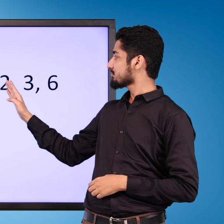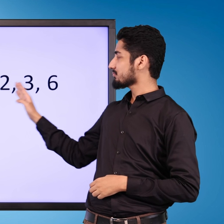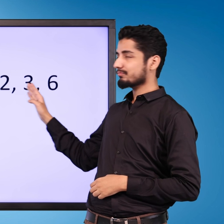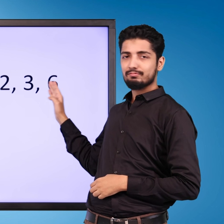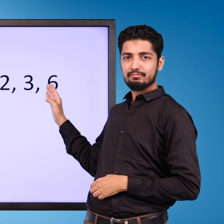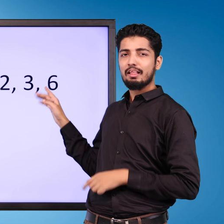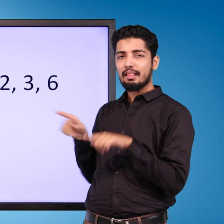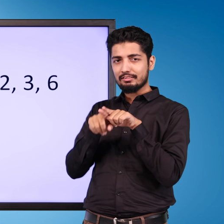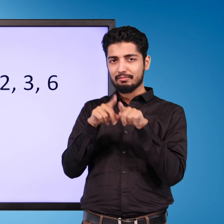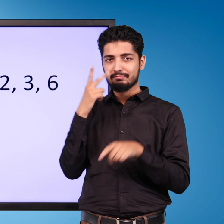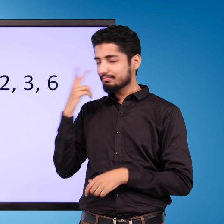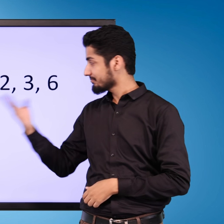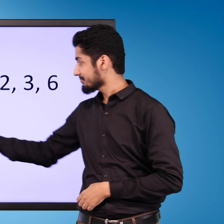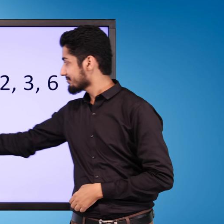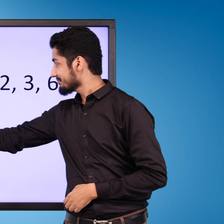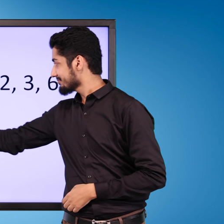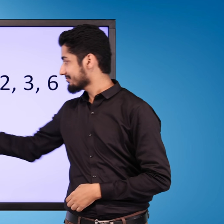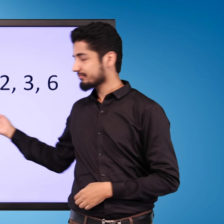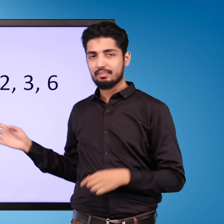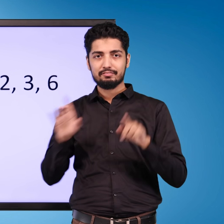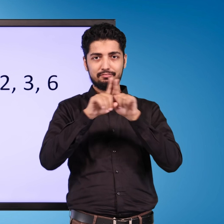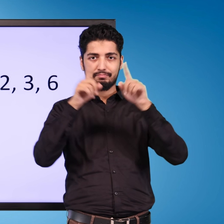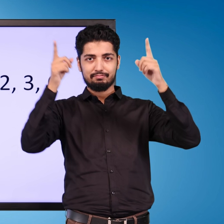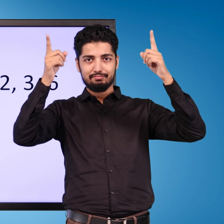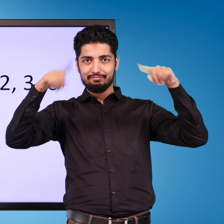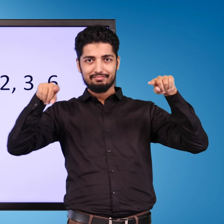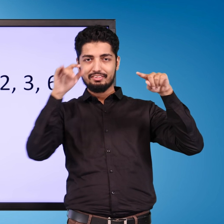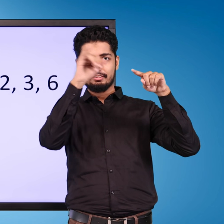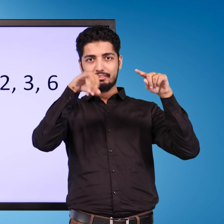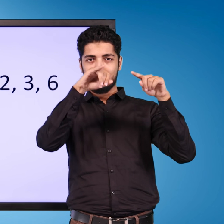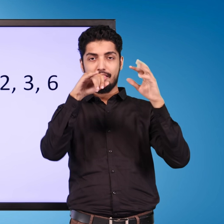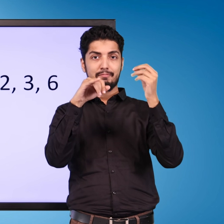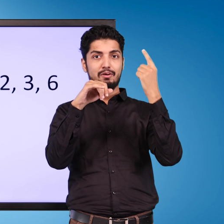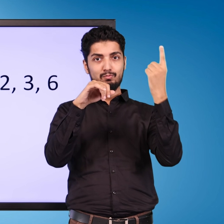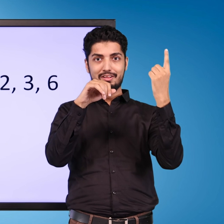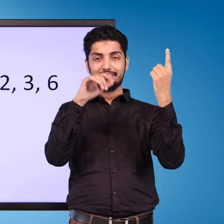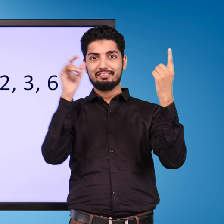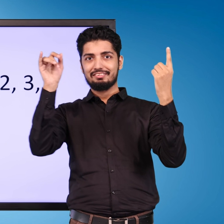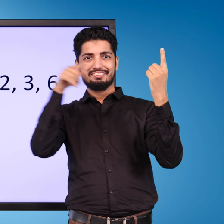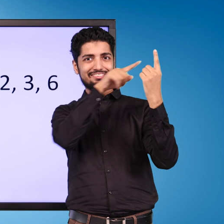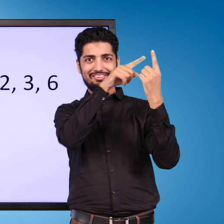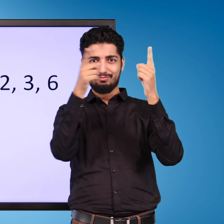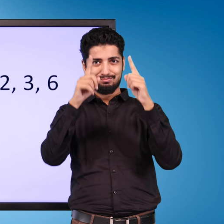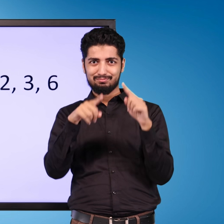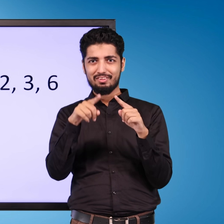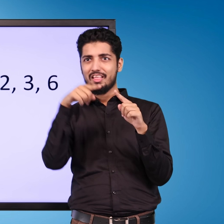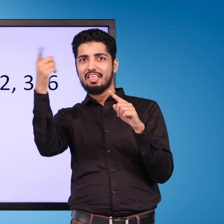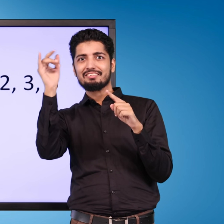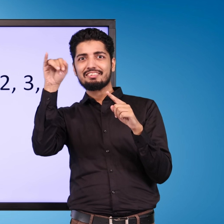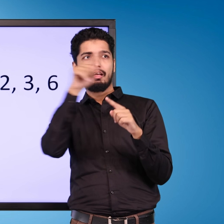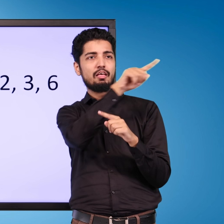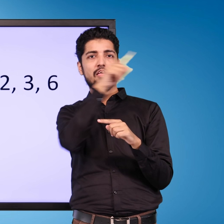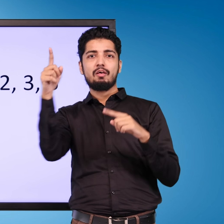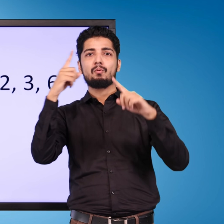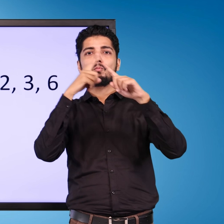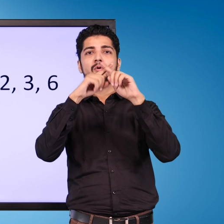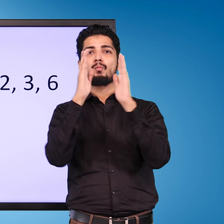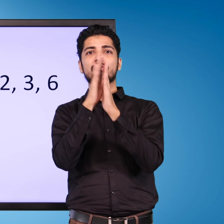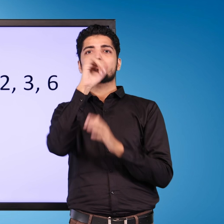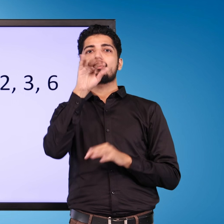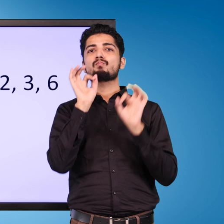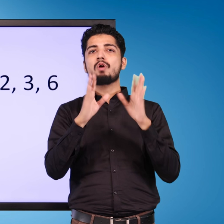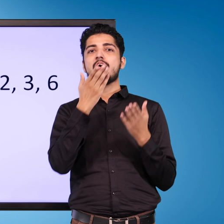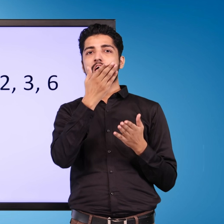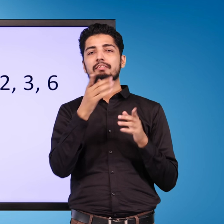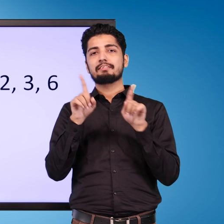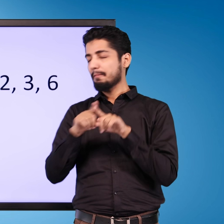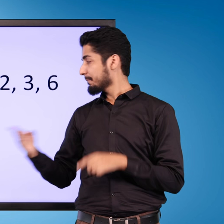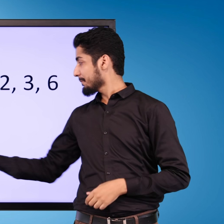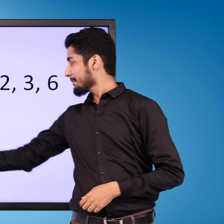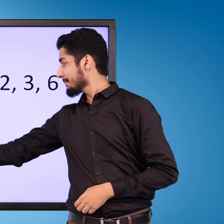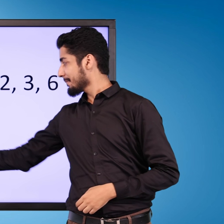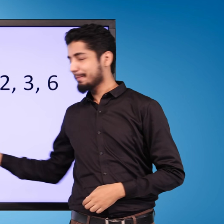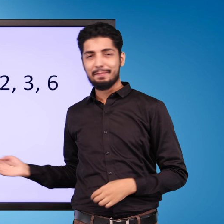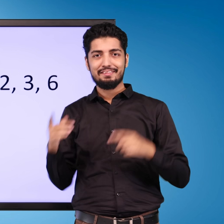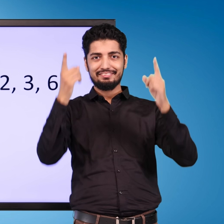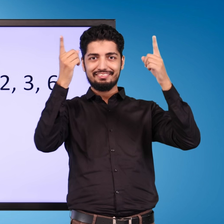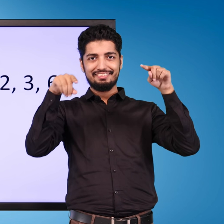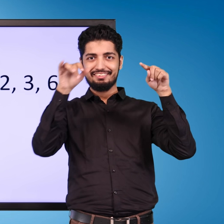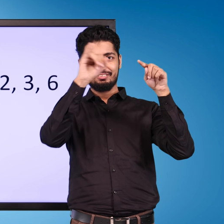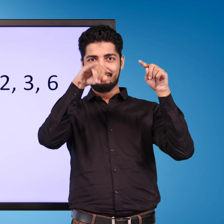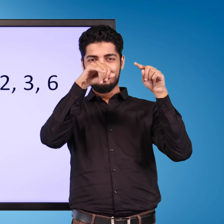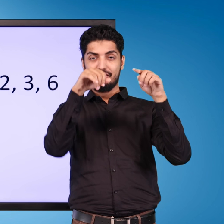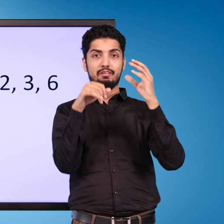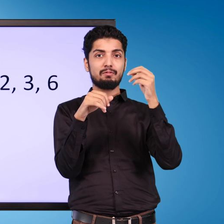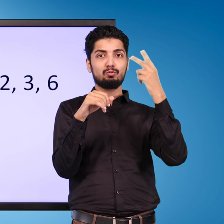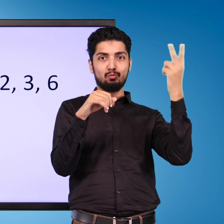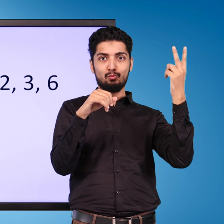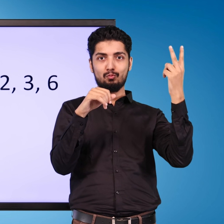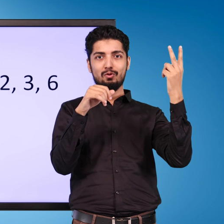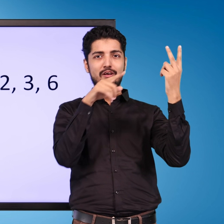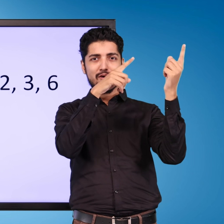As we can see from 1 x 6 = 6 And 2 x 3 = 6